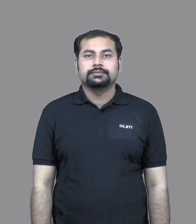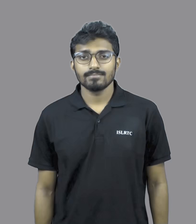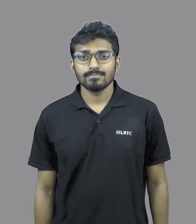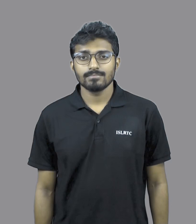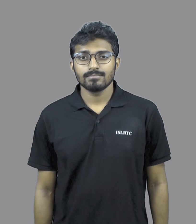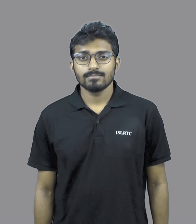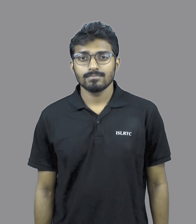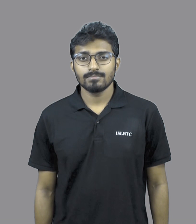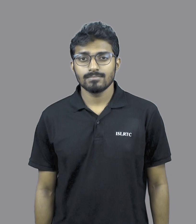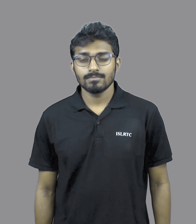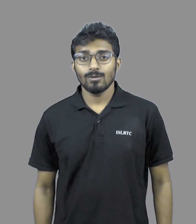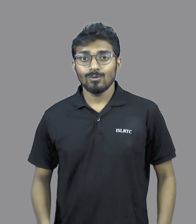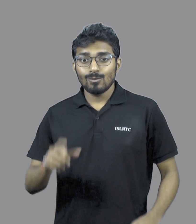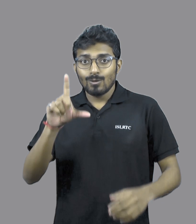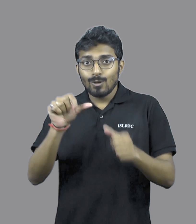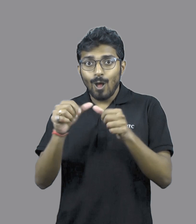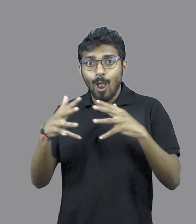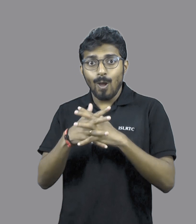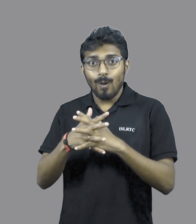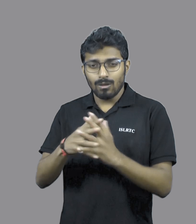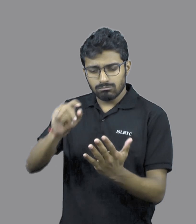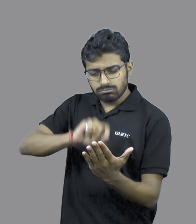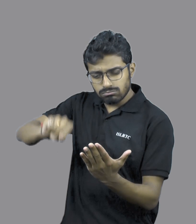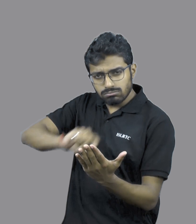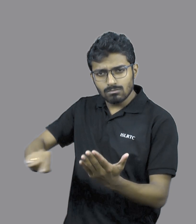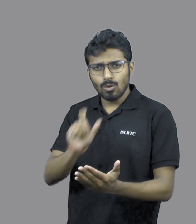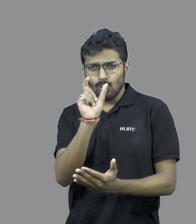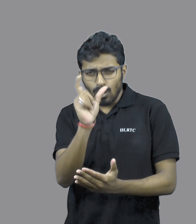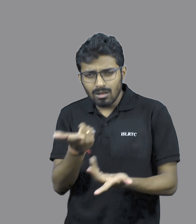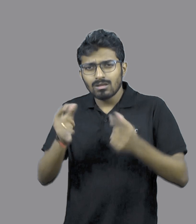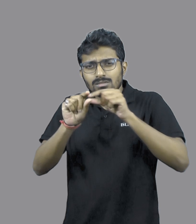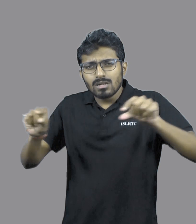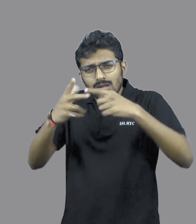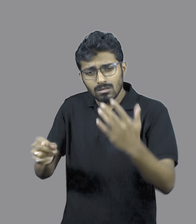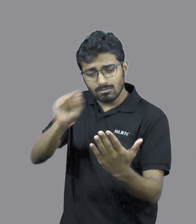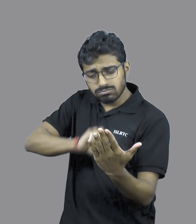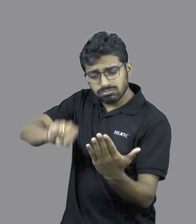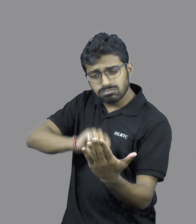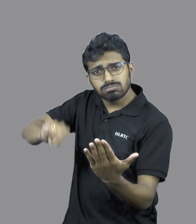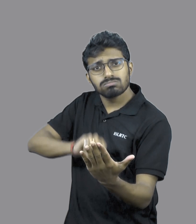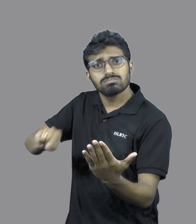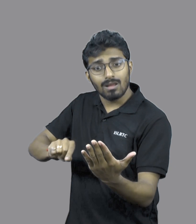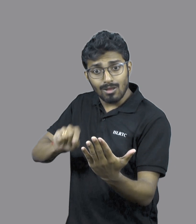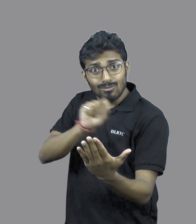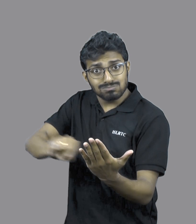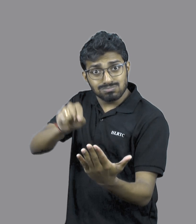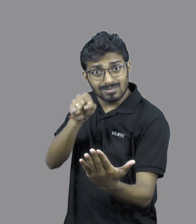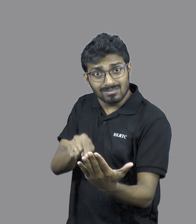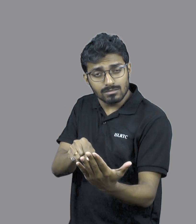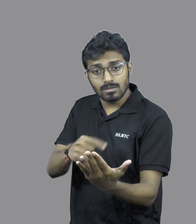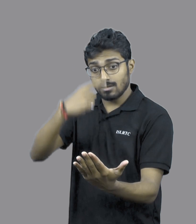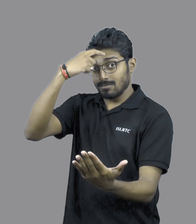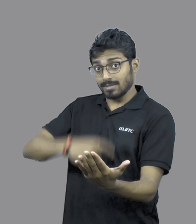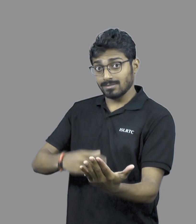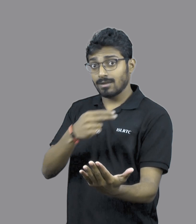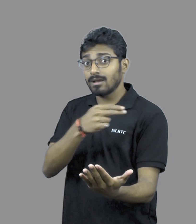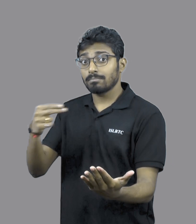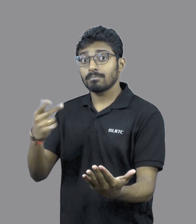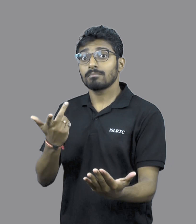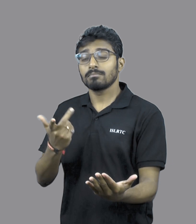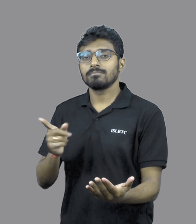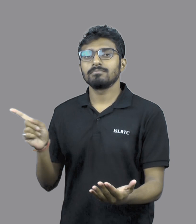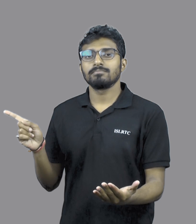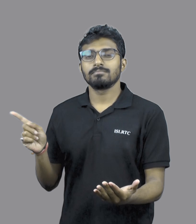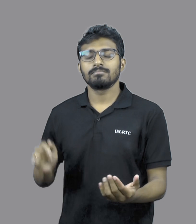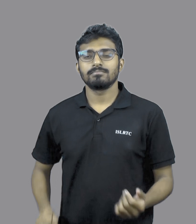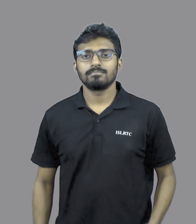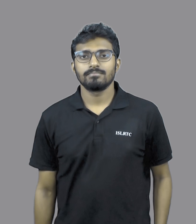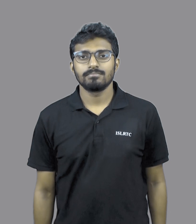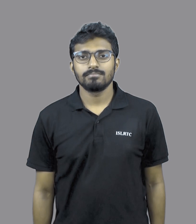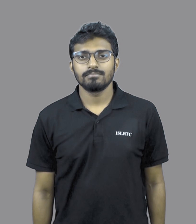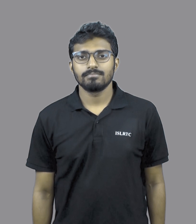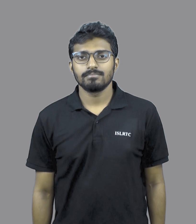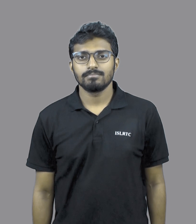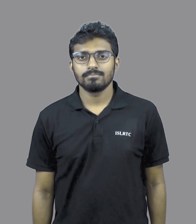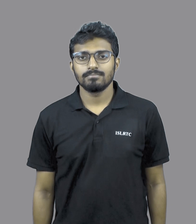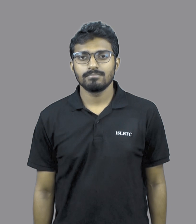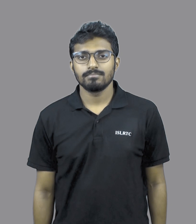Nomographer